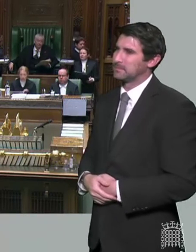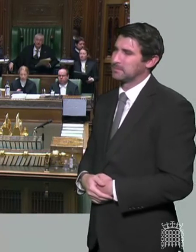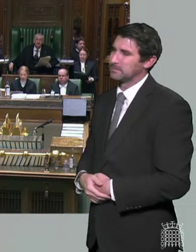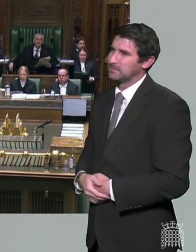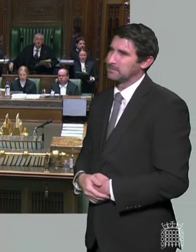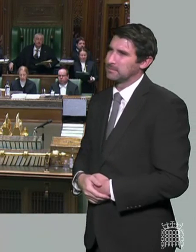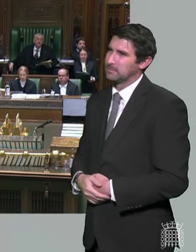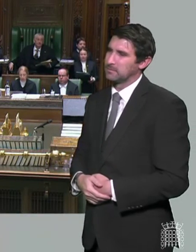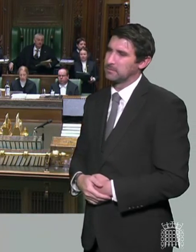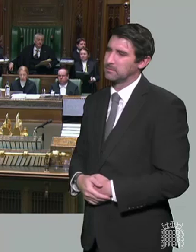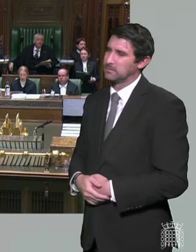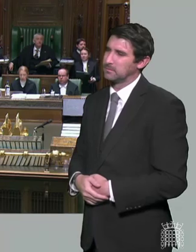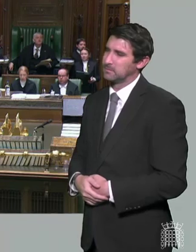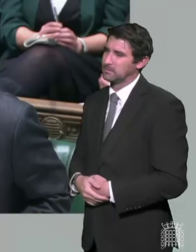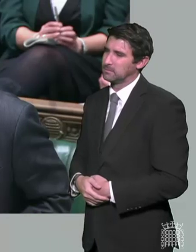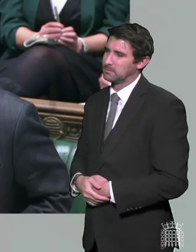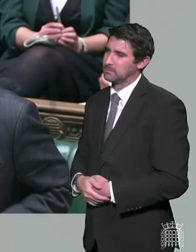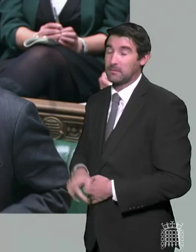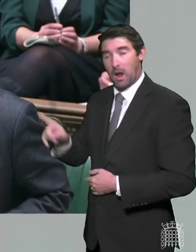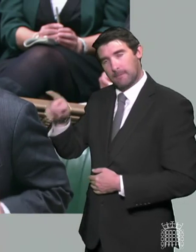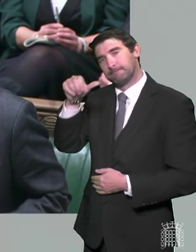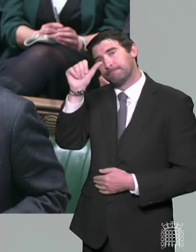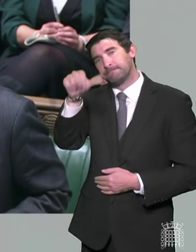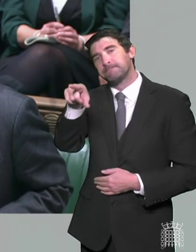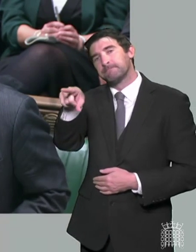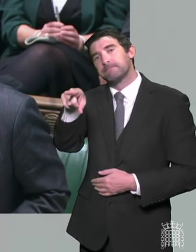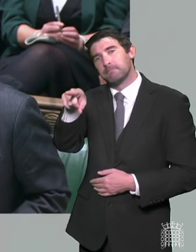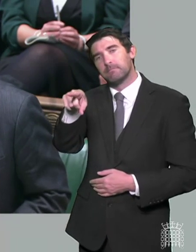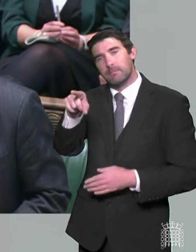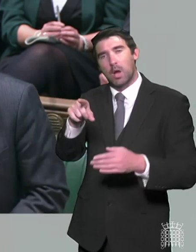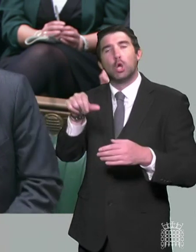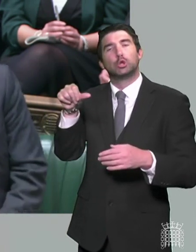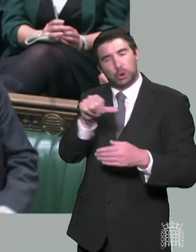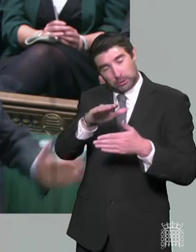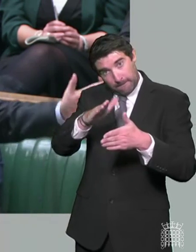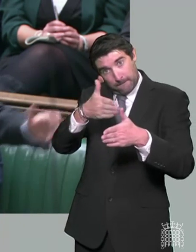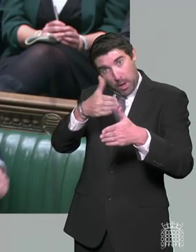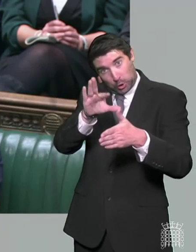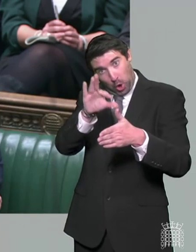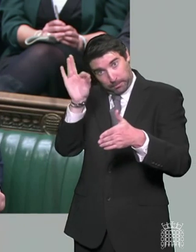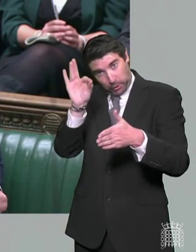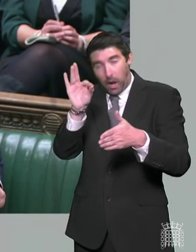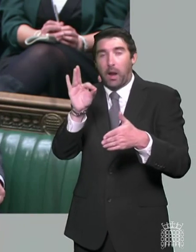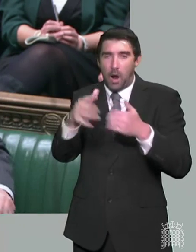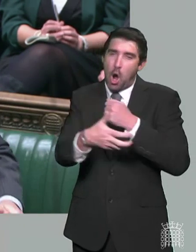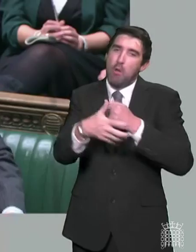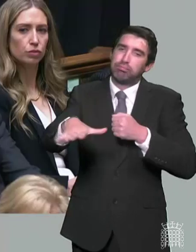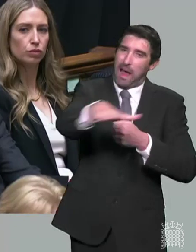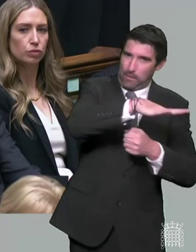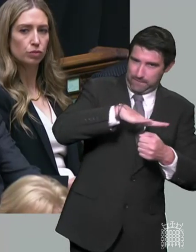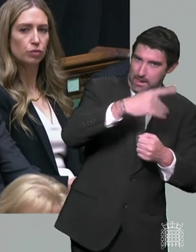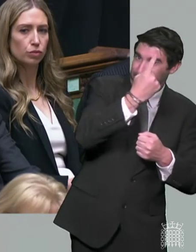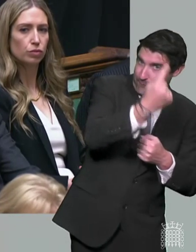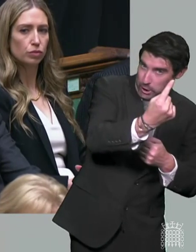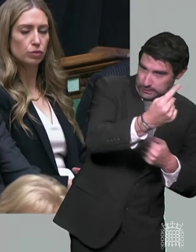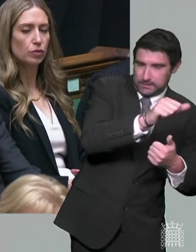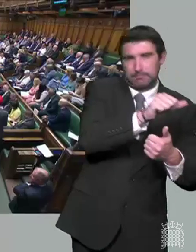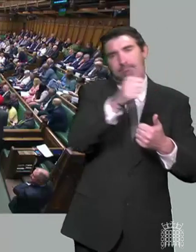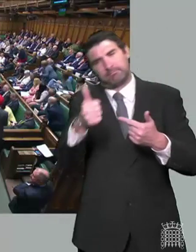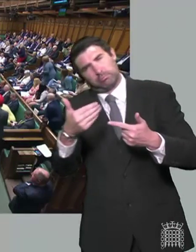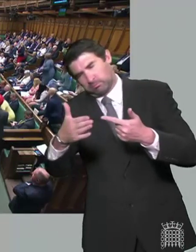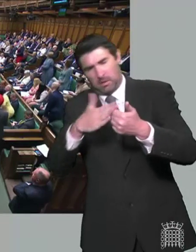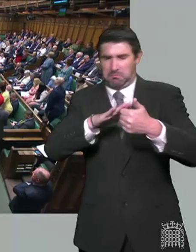My honourable Friend is completely right. We encourage the use of suitable brownfield land, and our policy is brownfield first, everywhere and always.